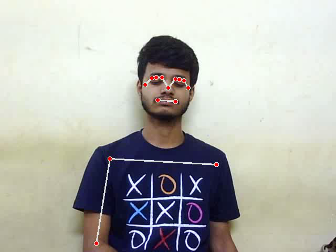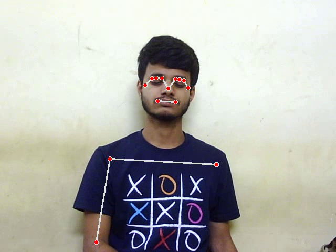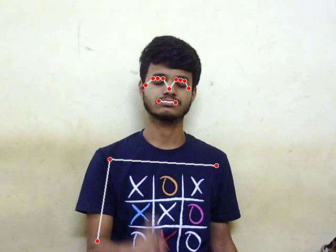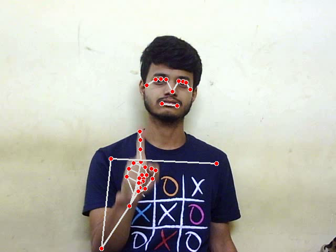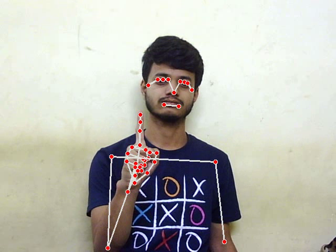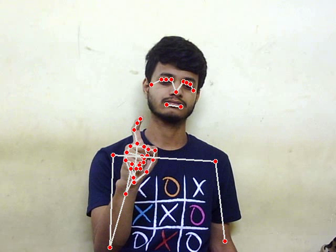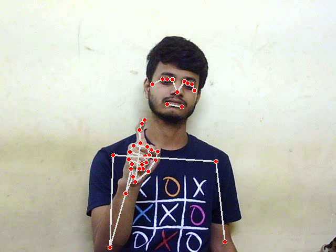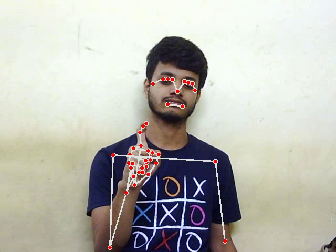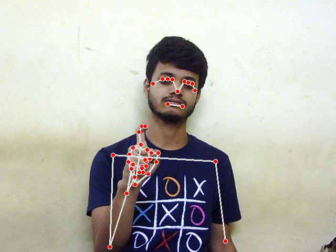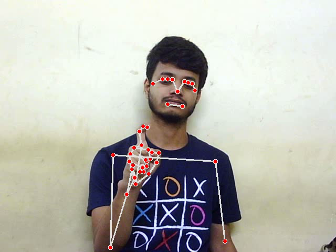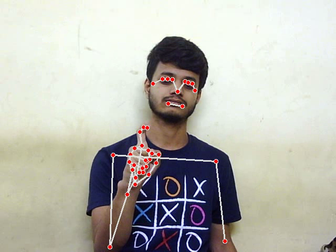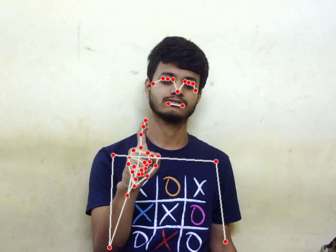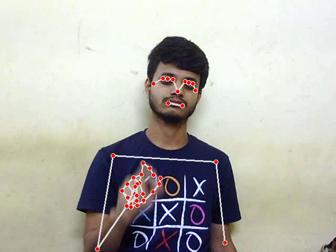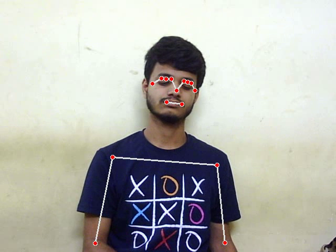question